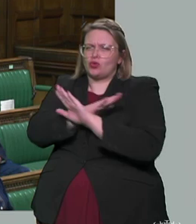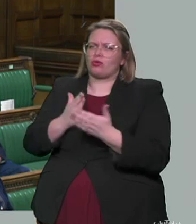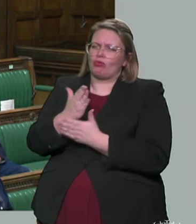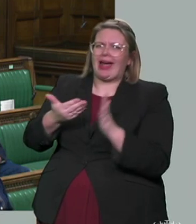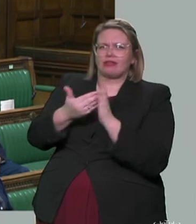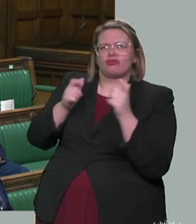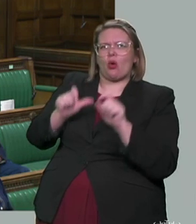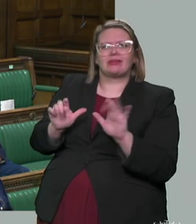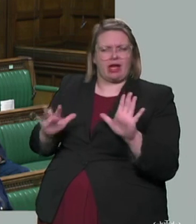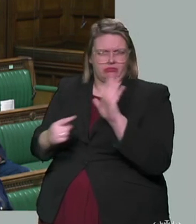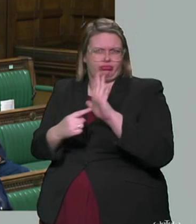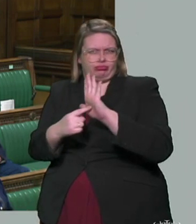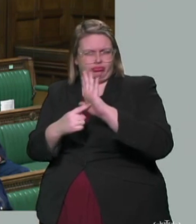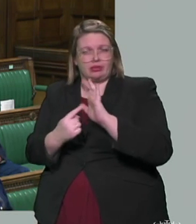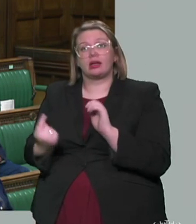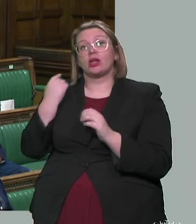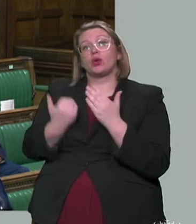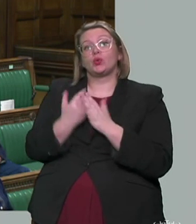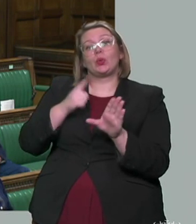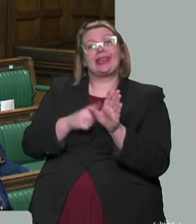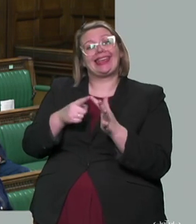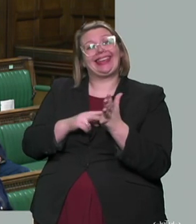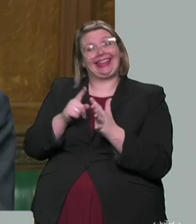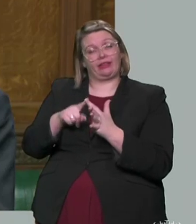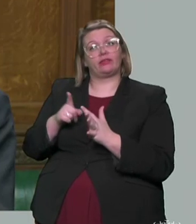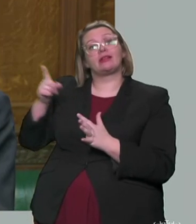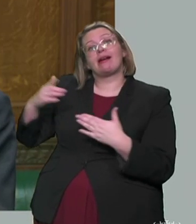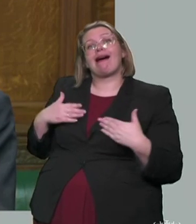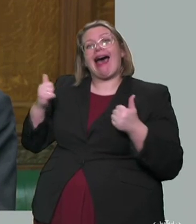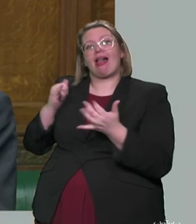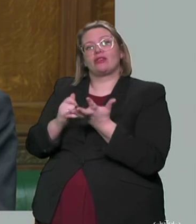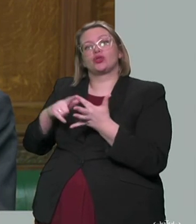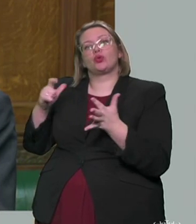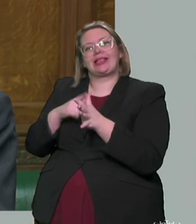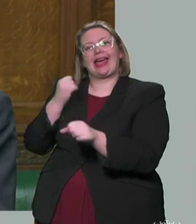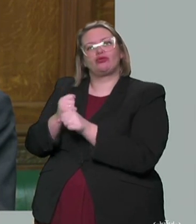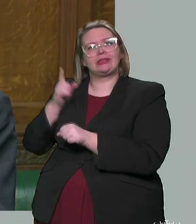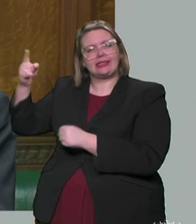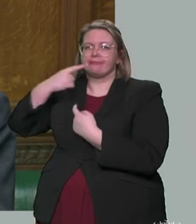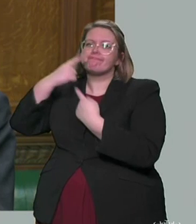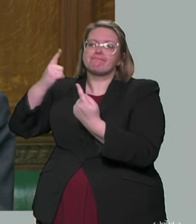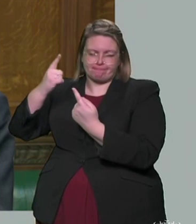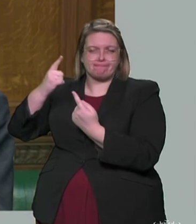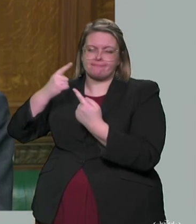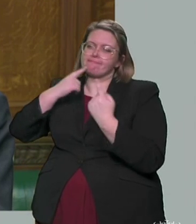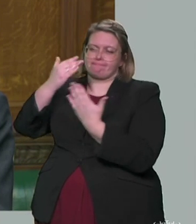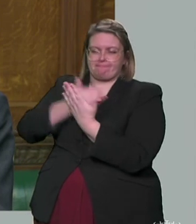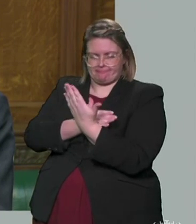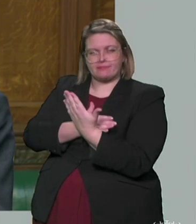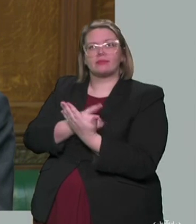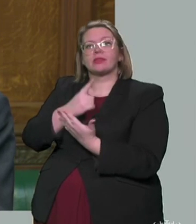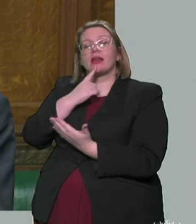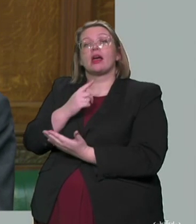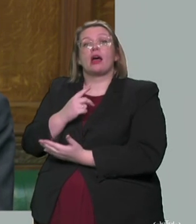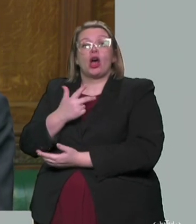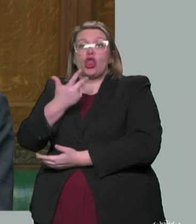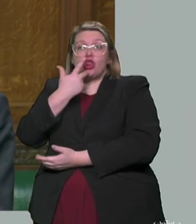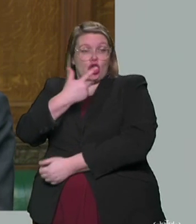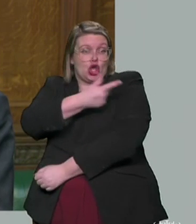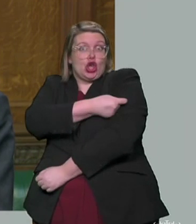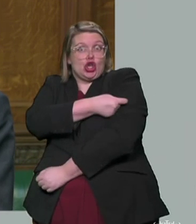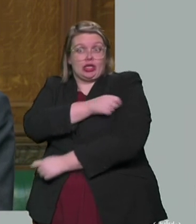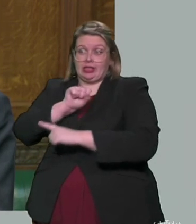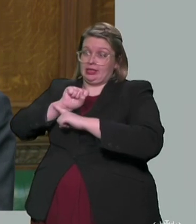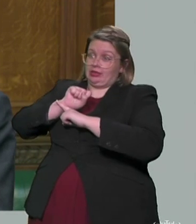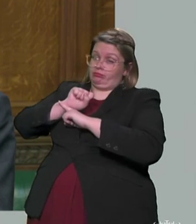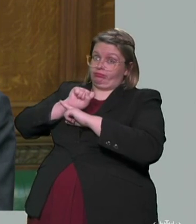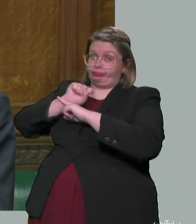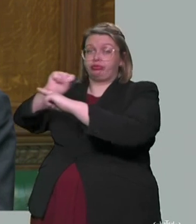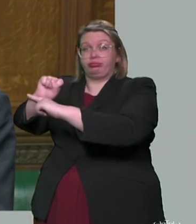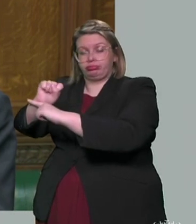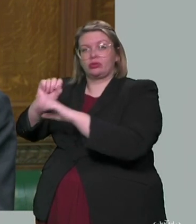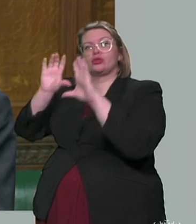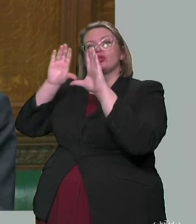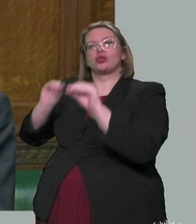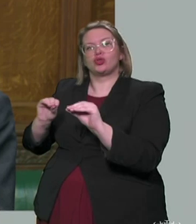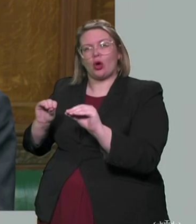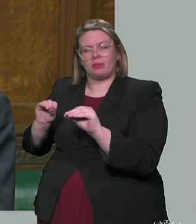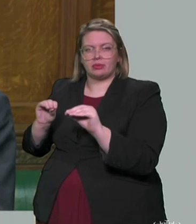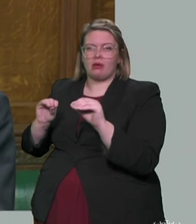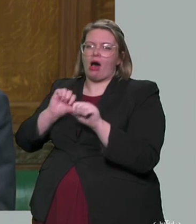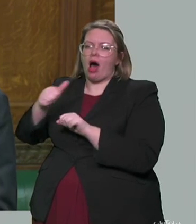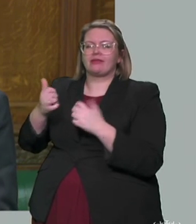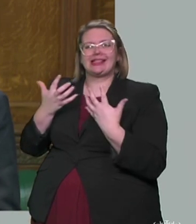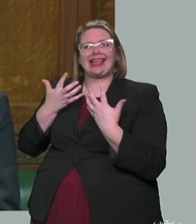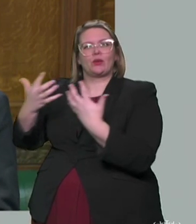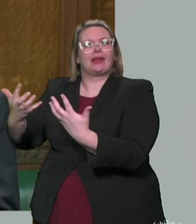He will be aware that on new year’s eve the UK Health Security Agency published a report that says that booster doses wane in their protection against infection but not against severe disease after 10 weeks.